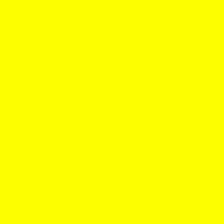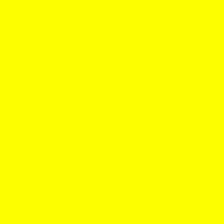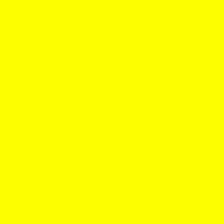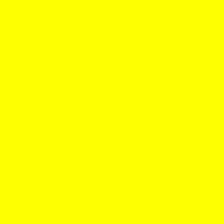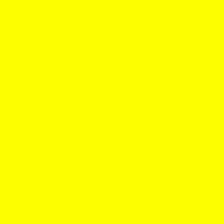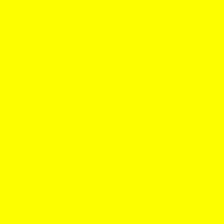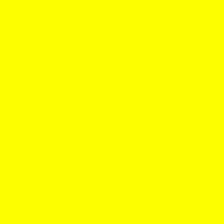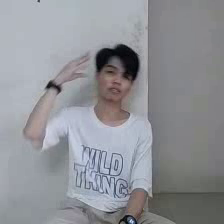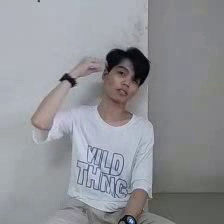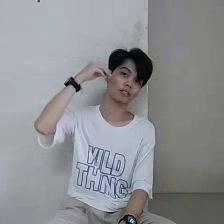Băn khoăn